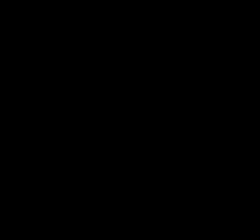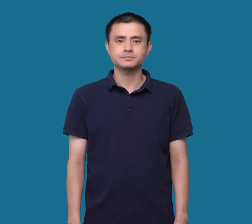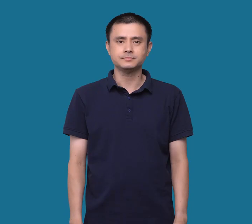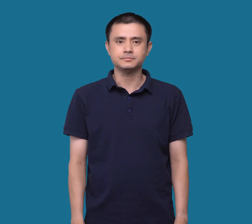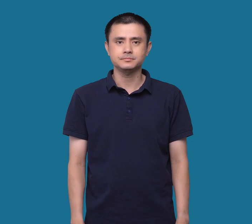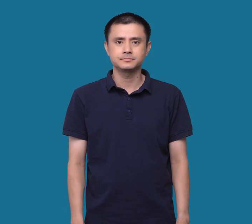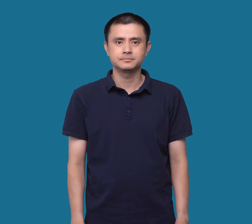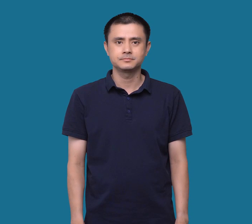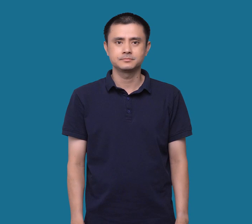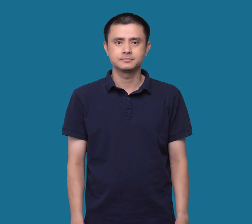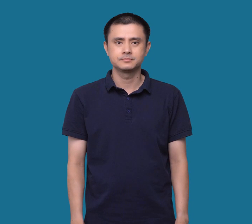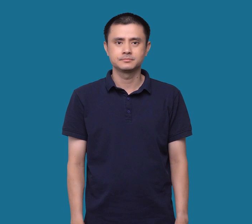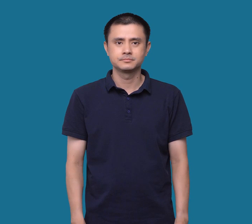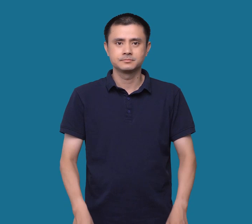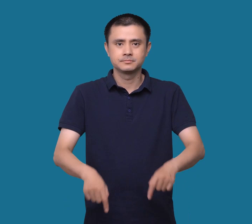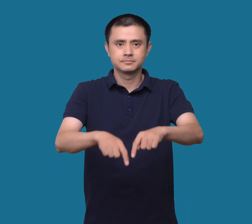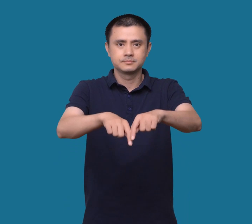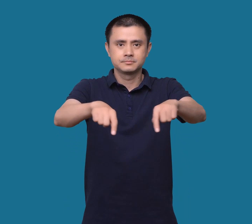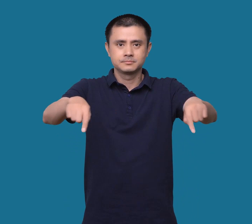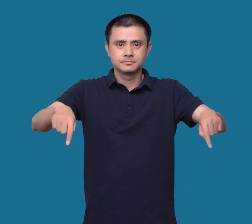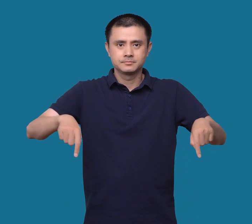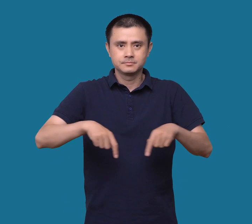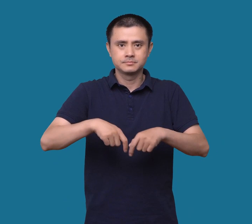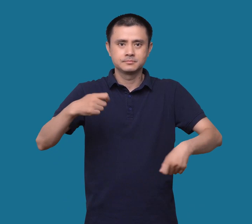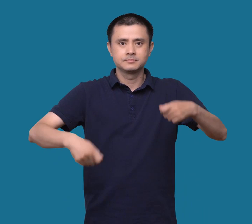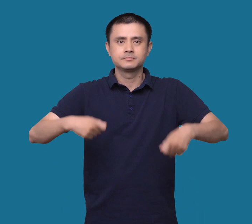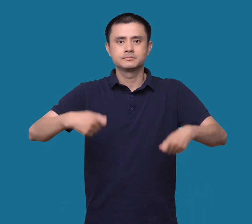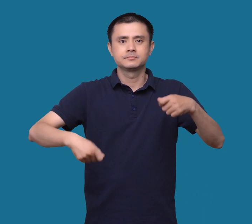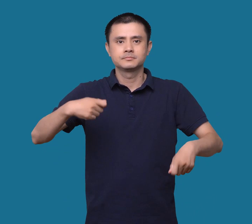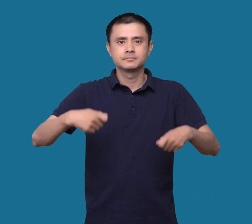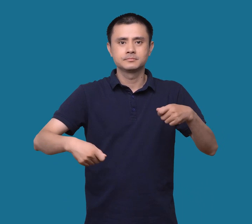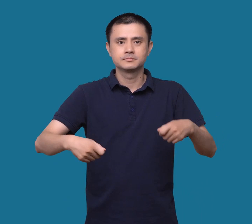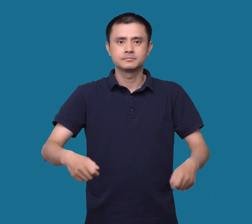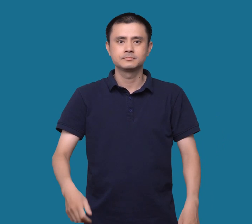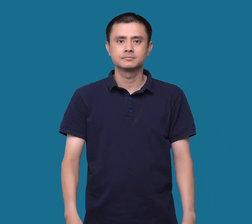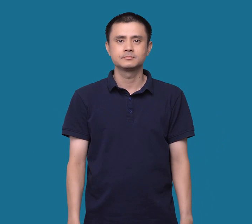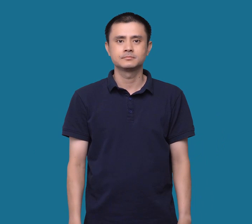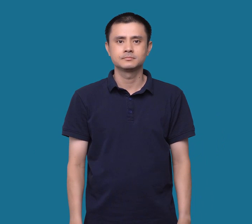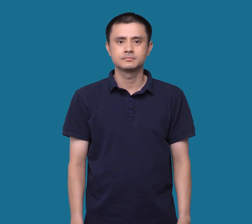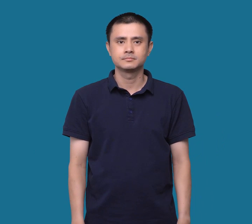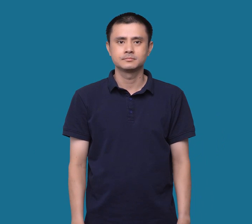trống